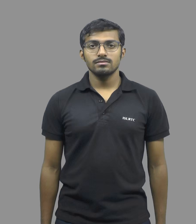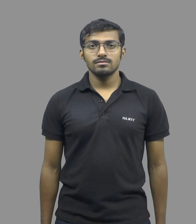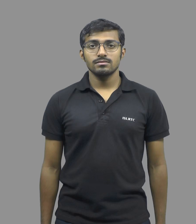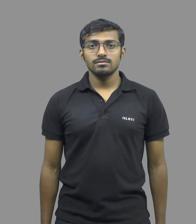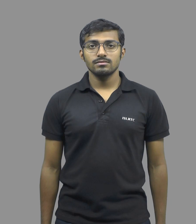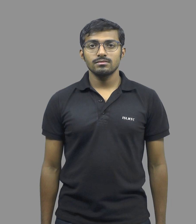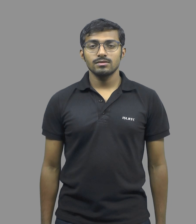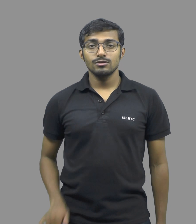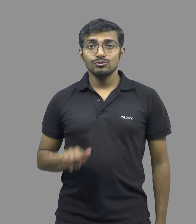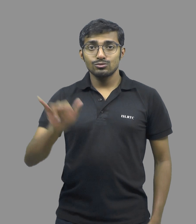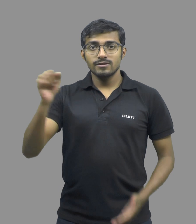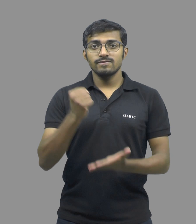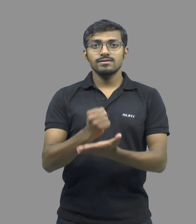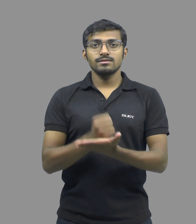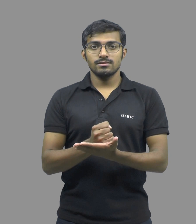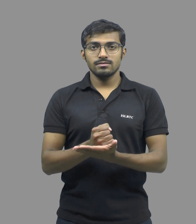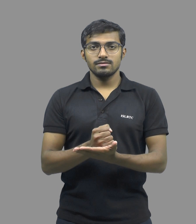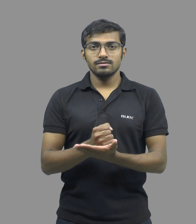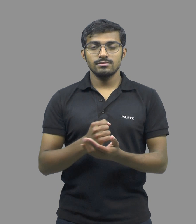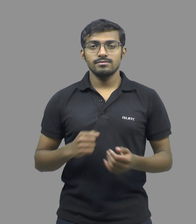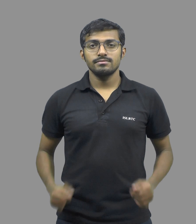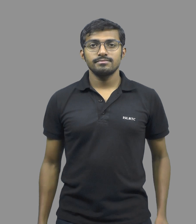Visa